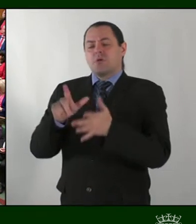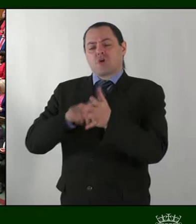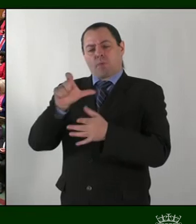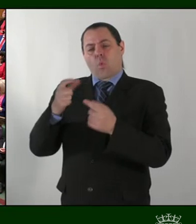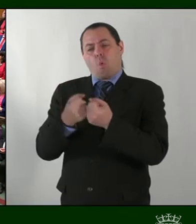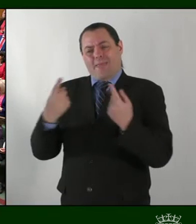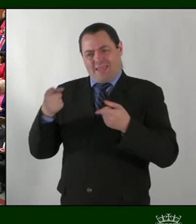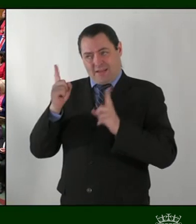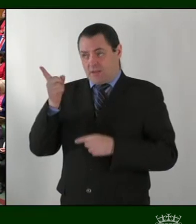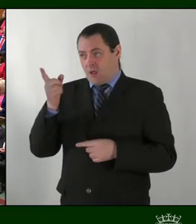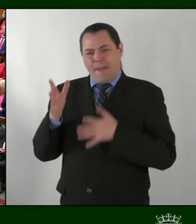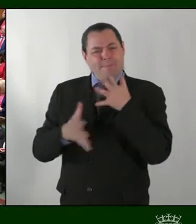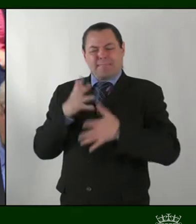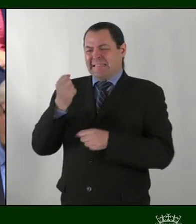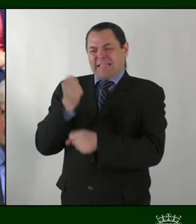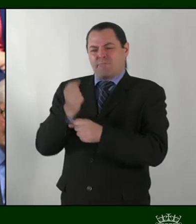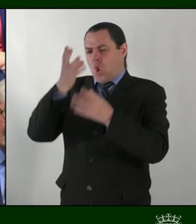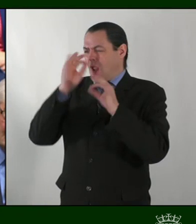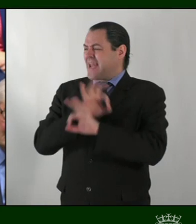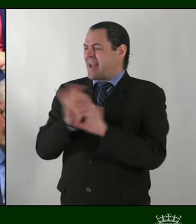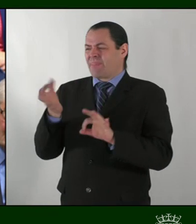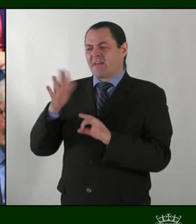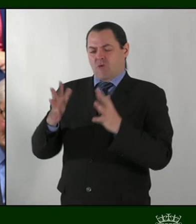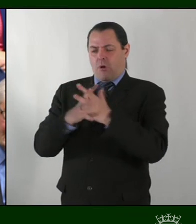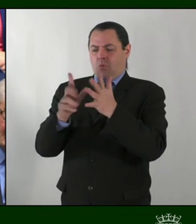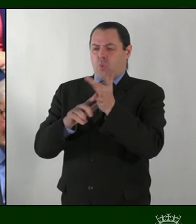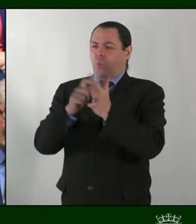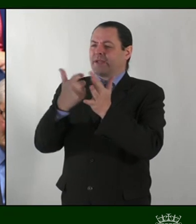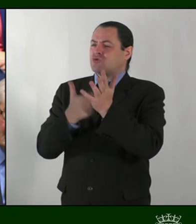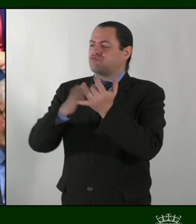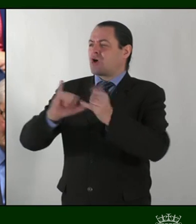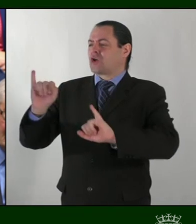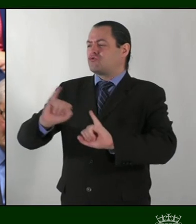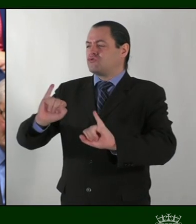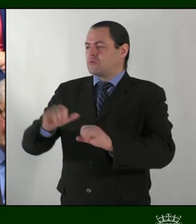The Government have learned absolutely nothing from the Windrush scandal.